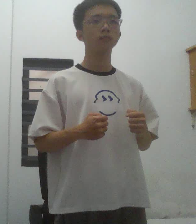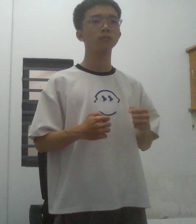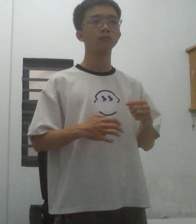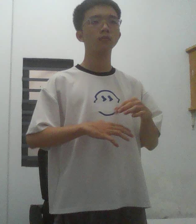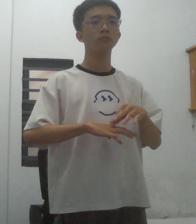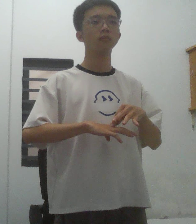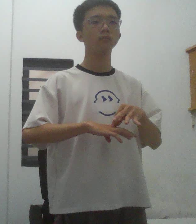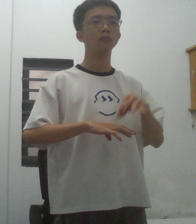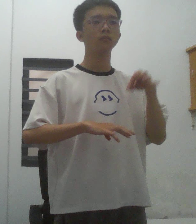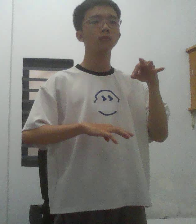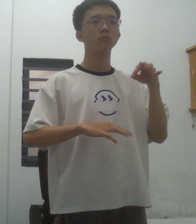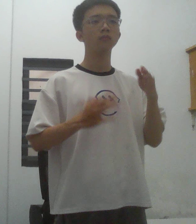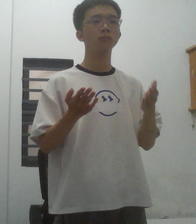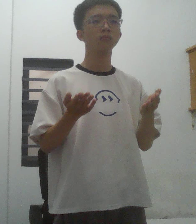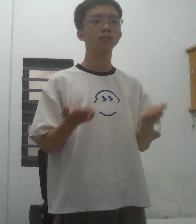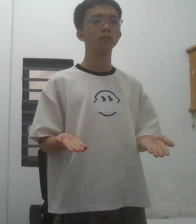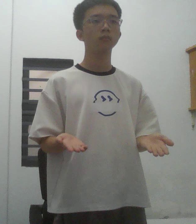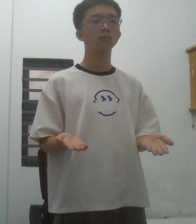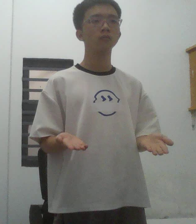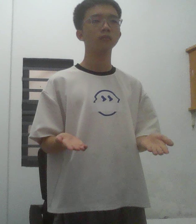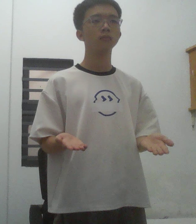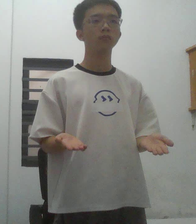tuan nay